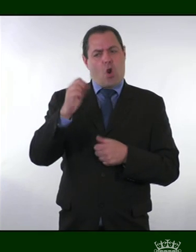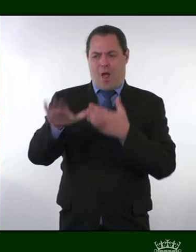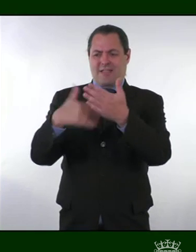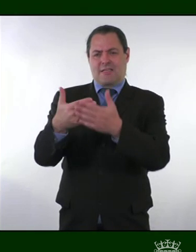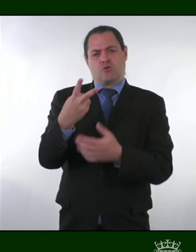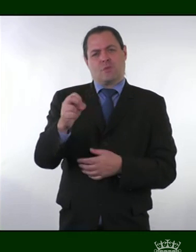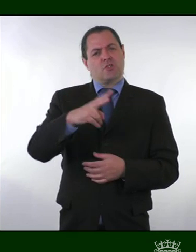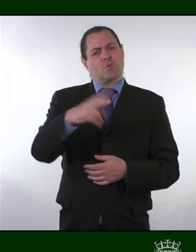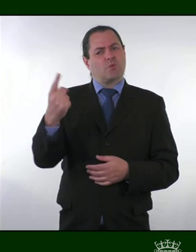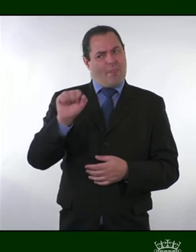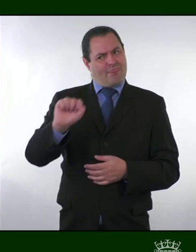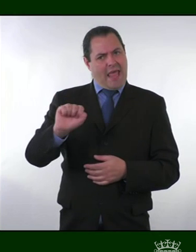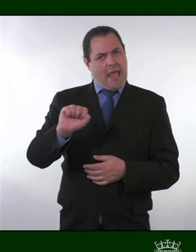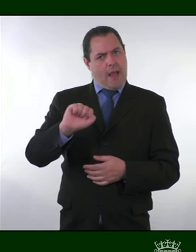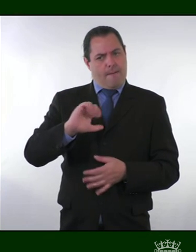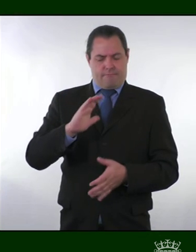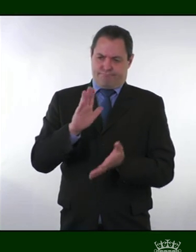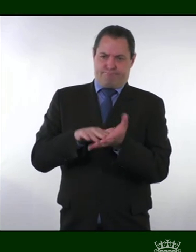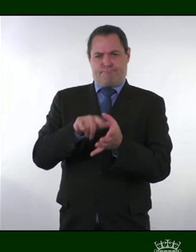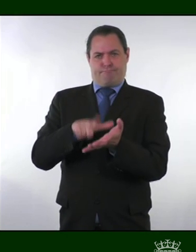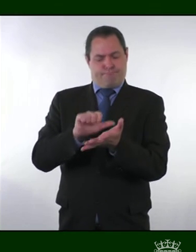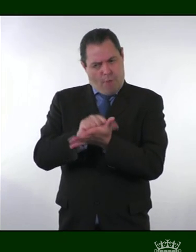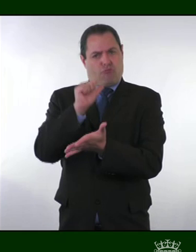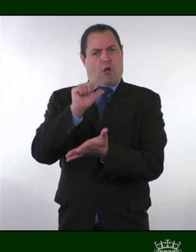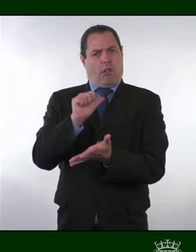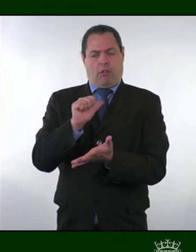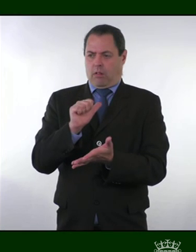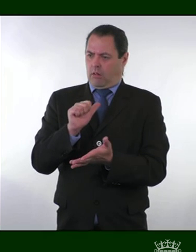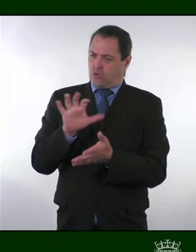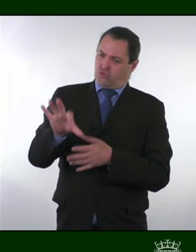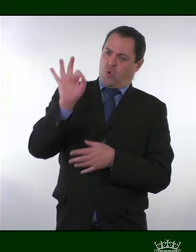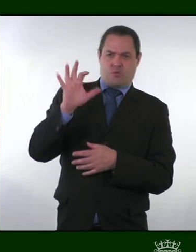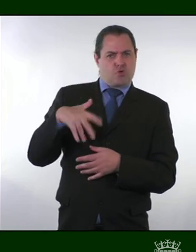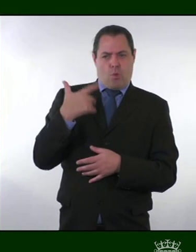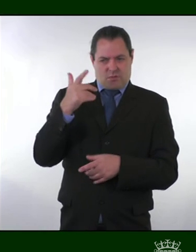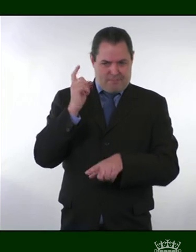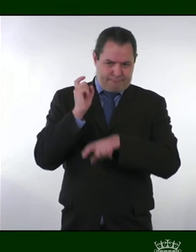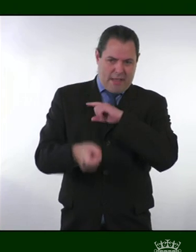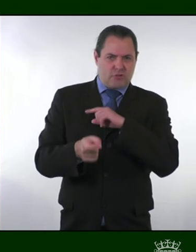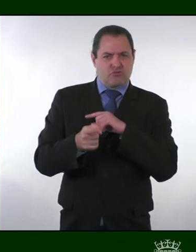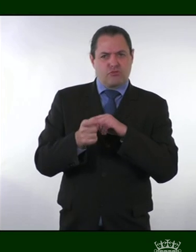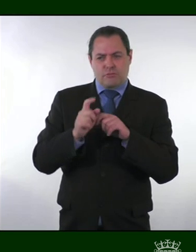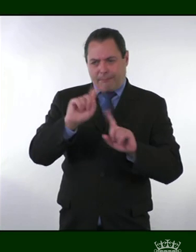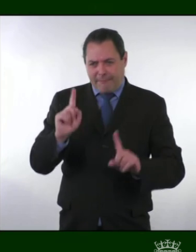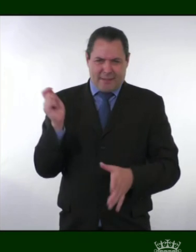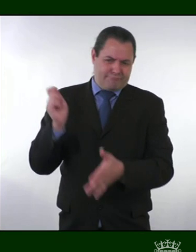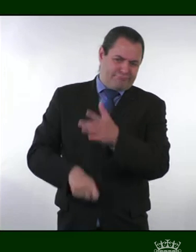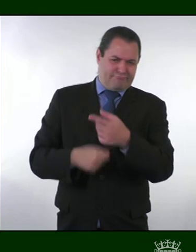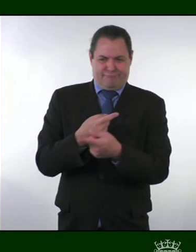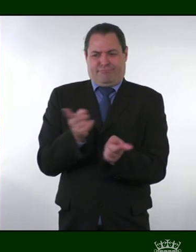They have made a moral choice. They are not prepared to punish their people with record levels of unemployment.